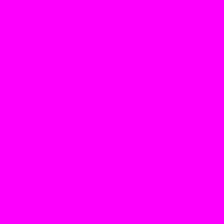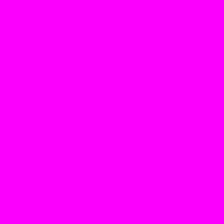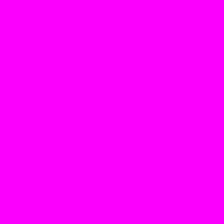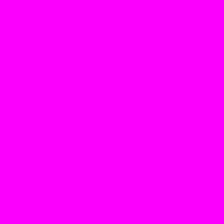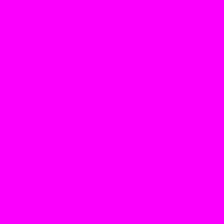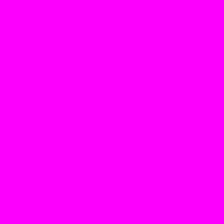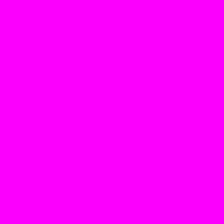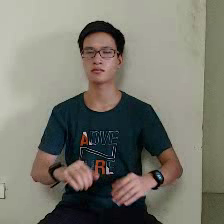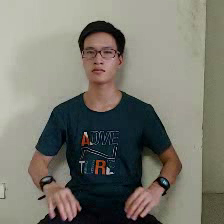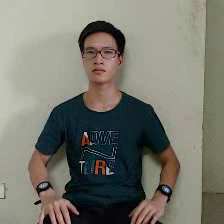Giúp